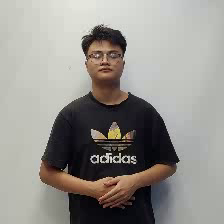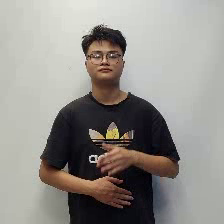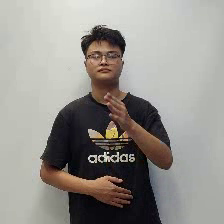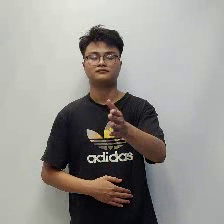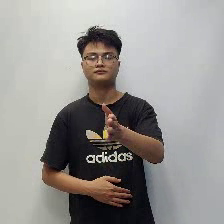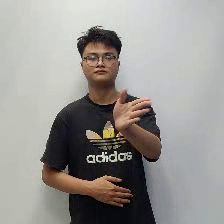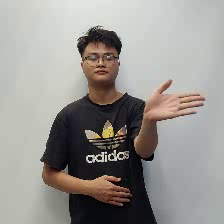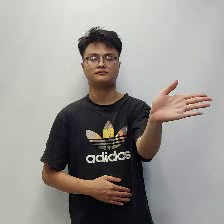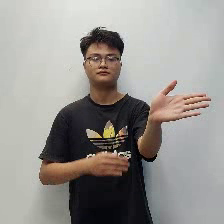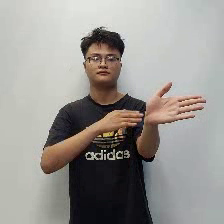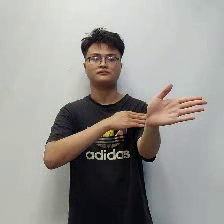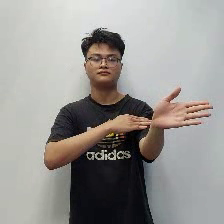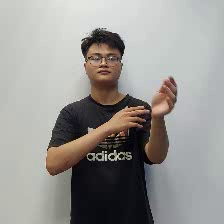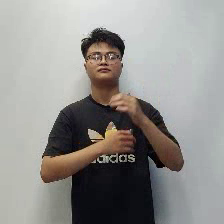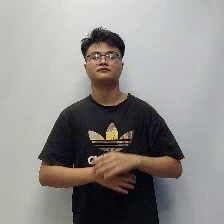Rẽ trái